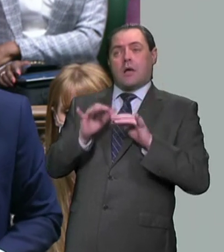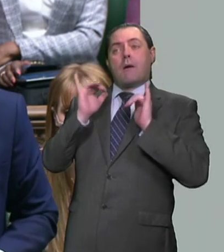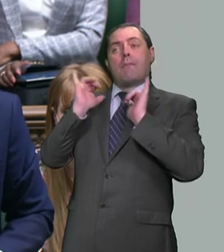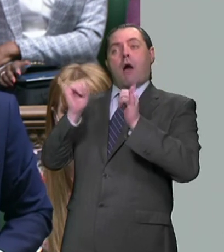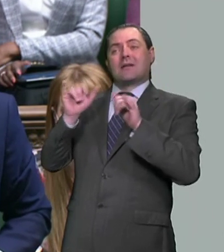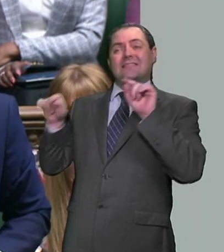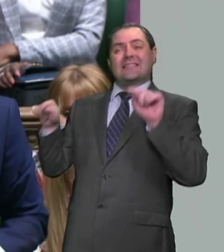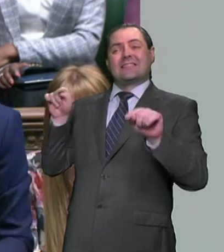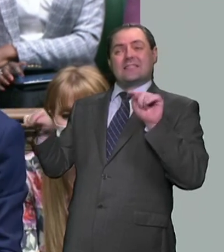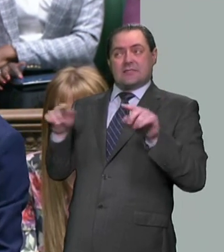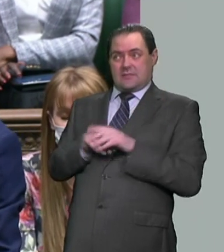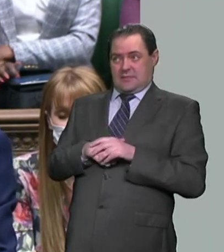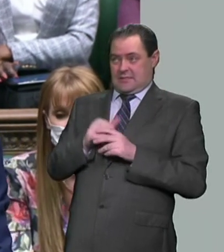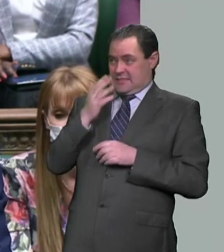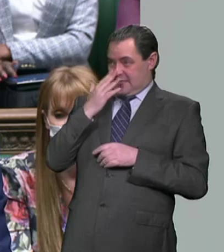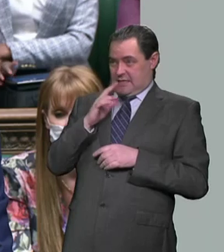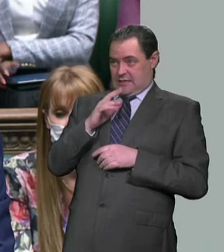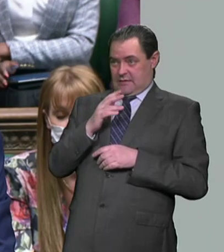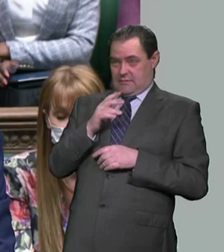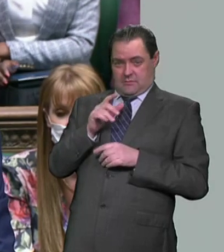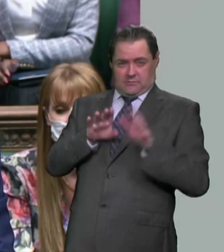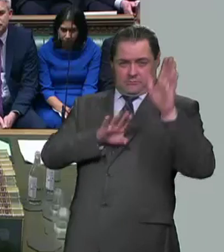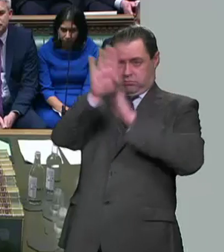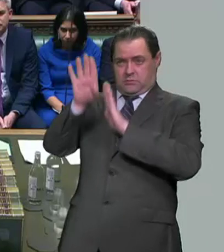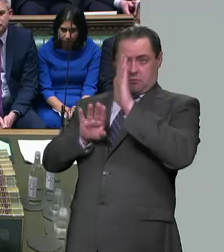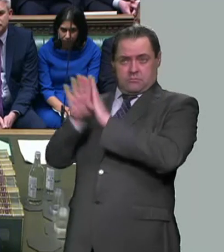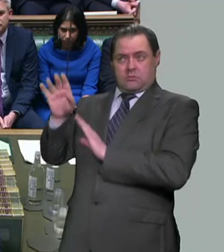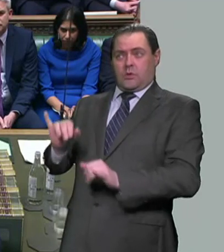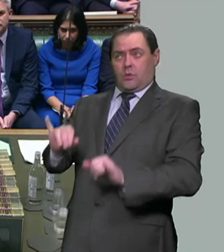So far as I can see, the numbers for both have gone through the roof.